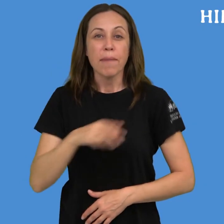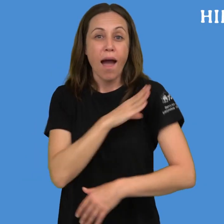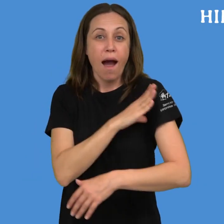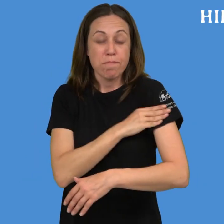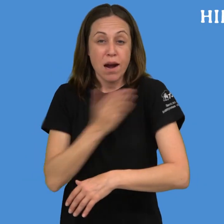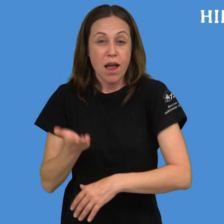tensión